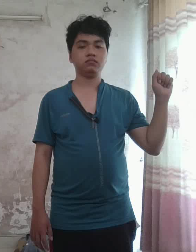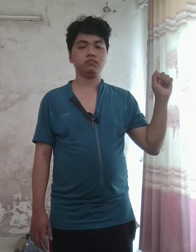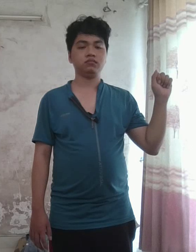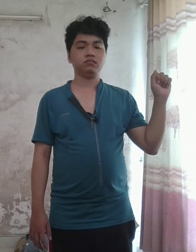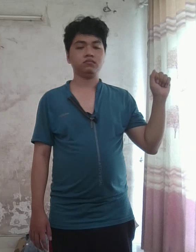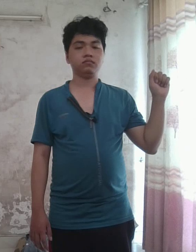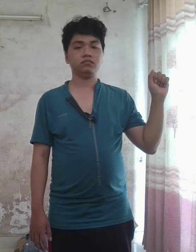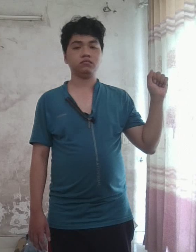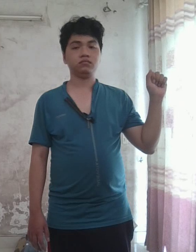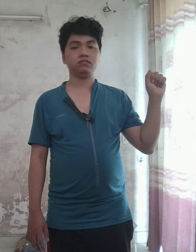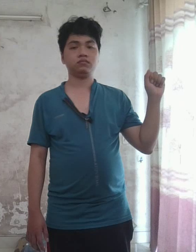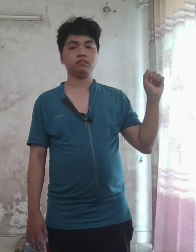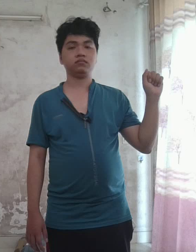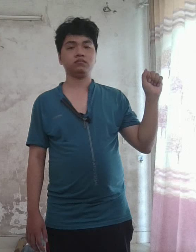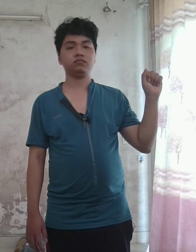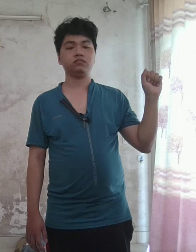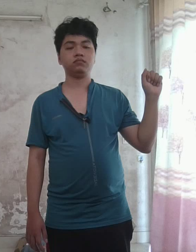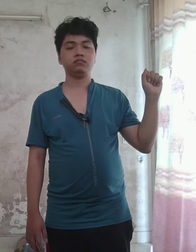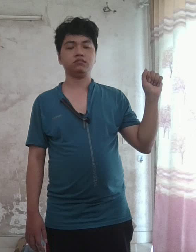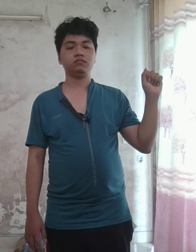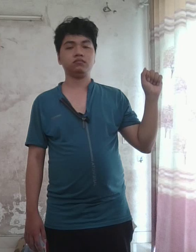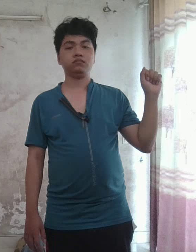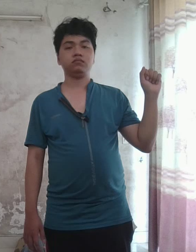a